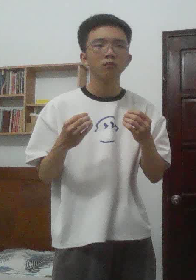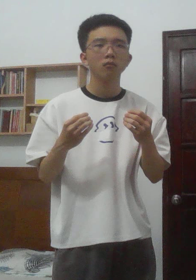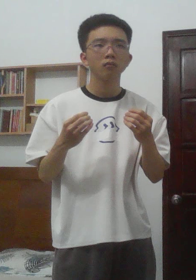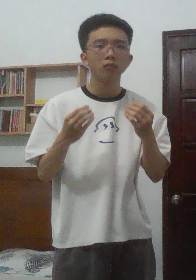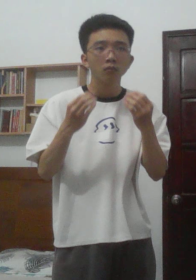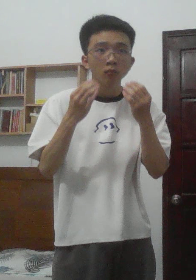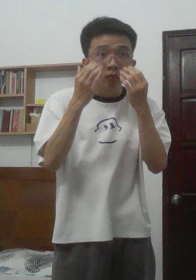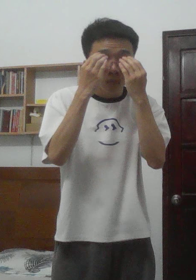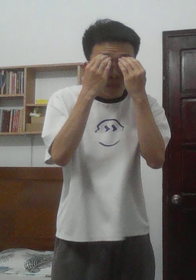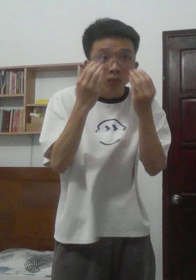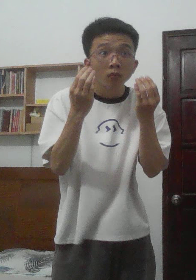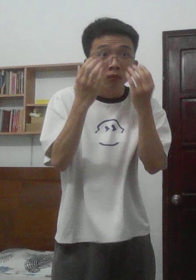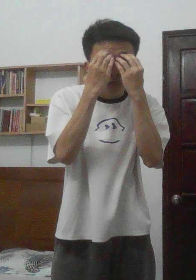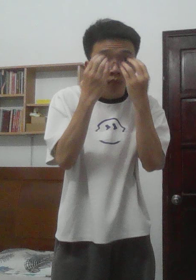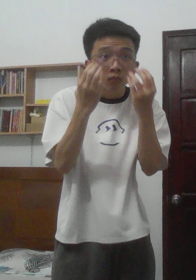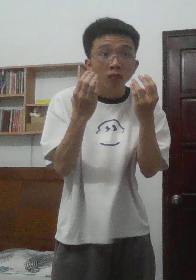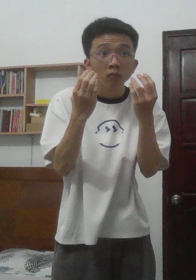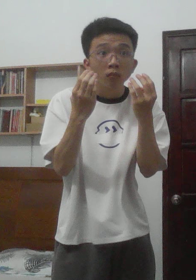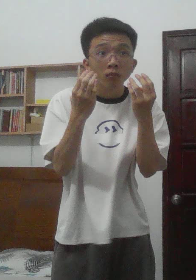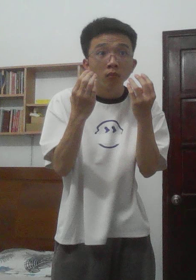ngac nhien